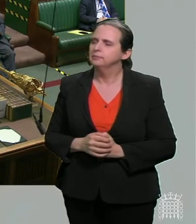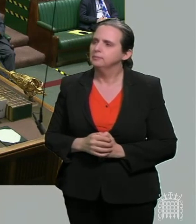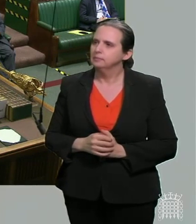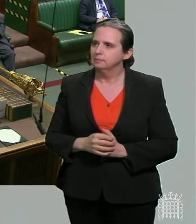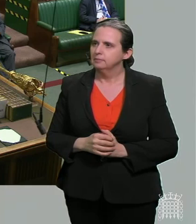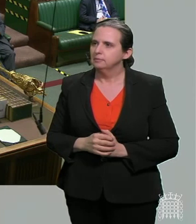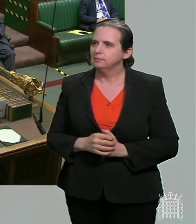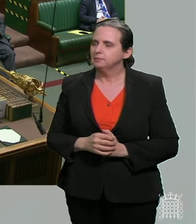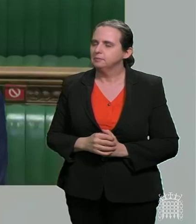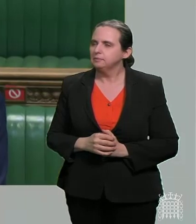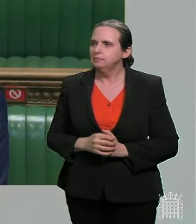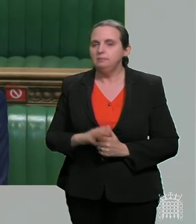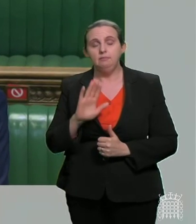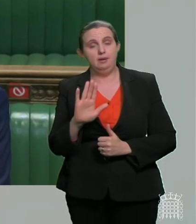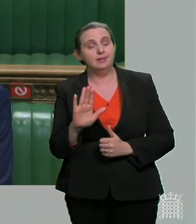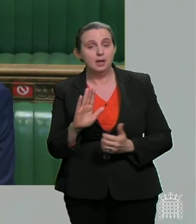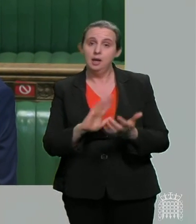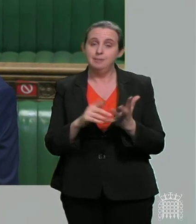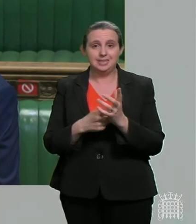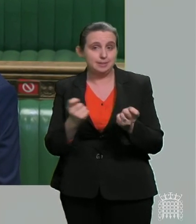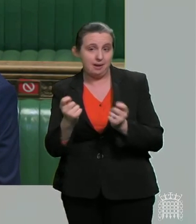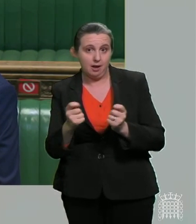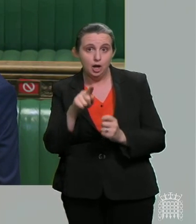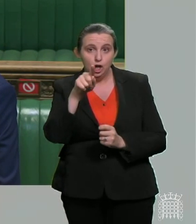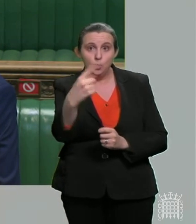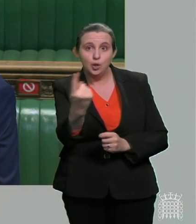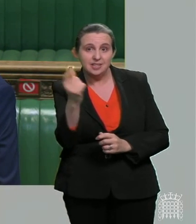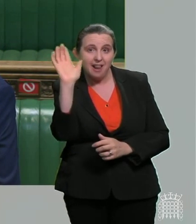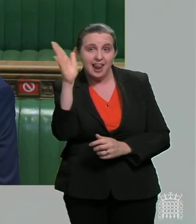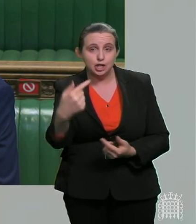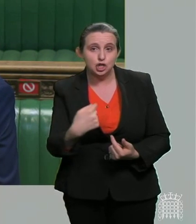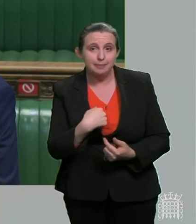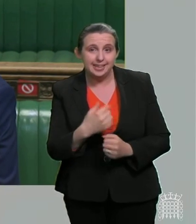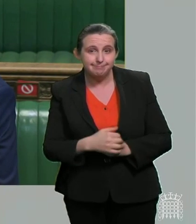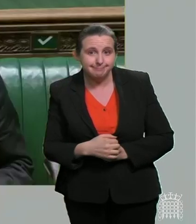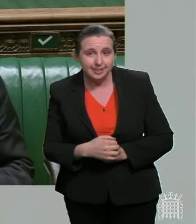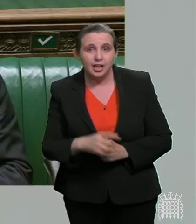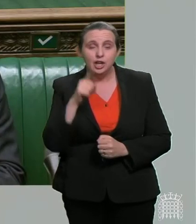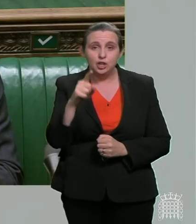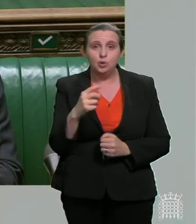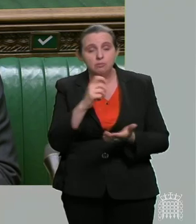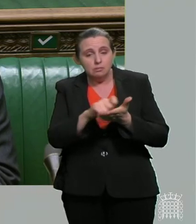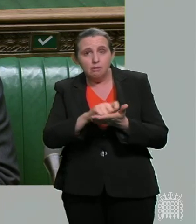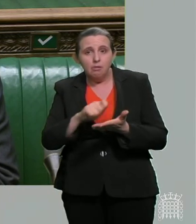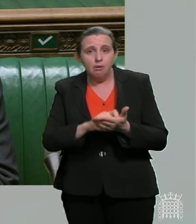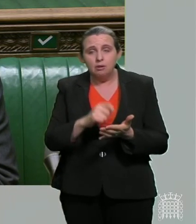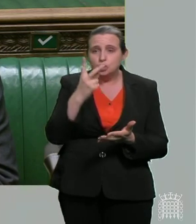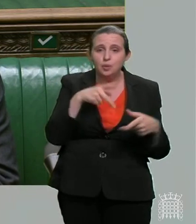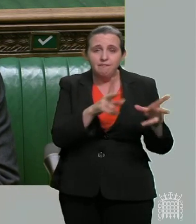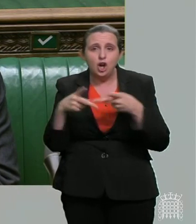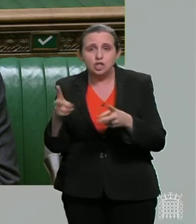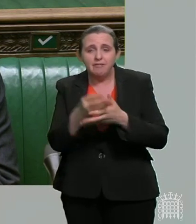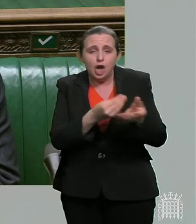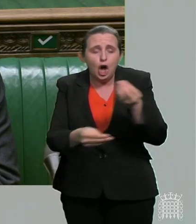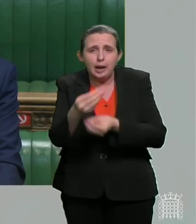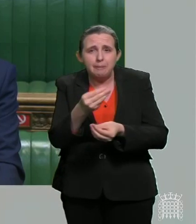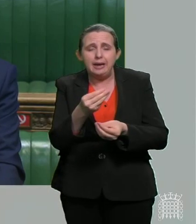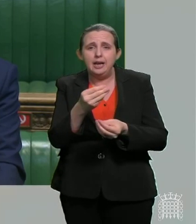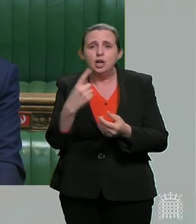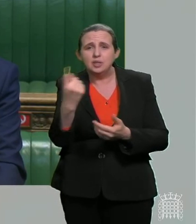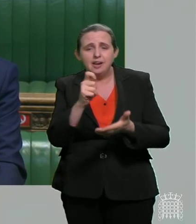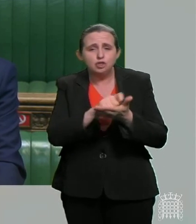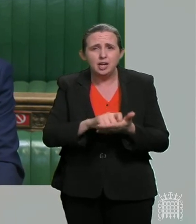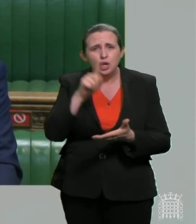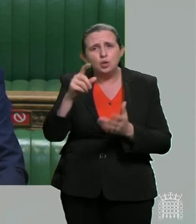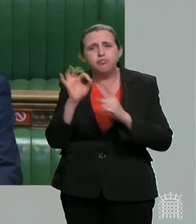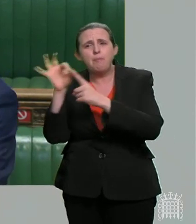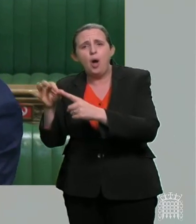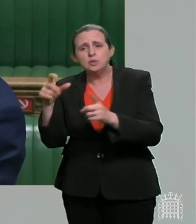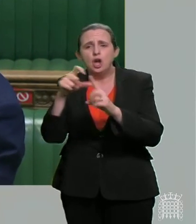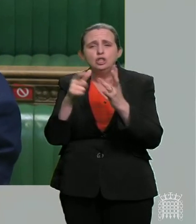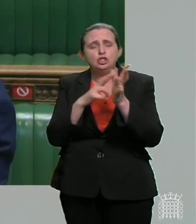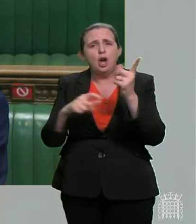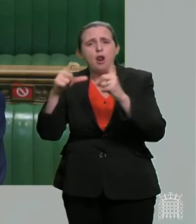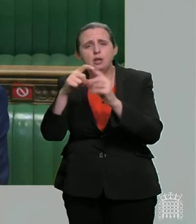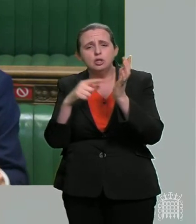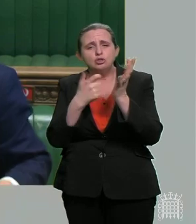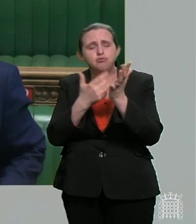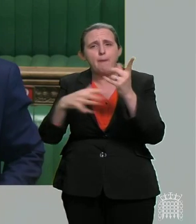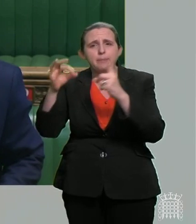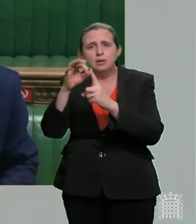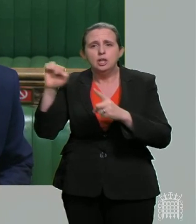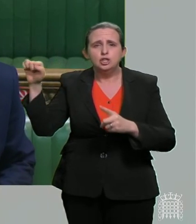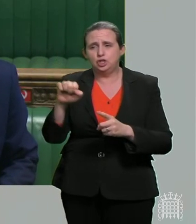I am not going to take lectures from a man who not only wrote two versions of every column he ever wrote as a journalist, but proposed Donald Trump for a Nobel peace prize and gave Dominic Cummings a pay rise.